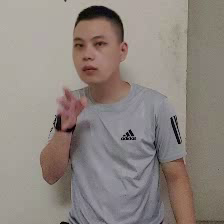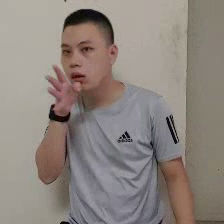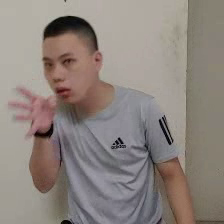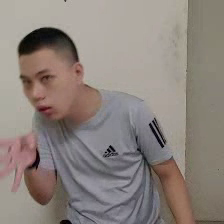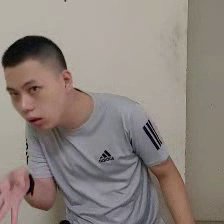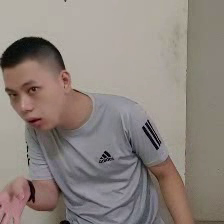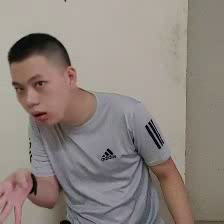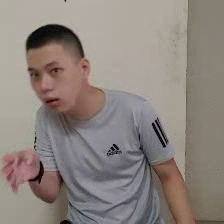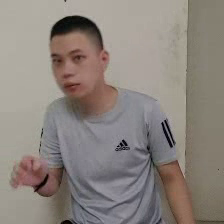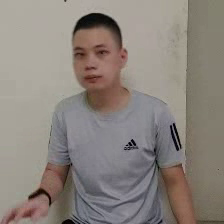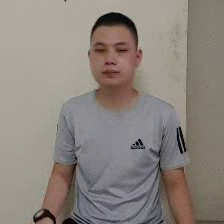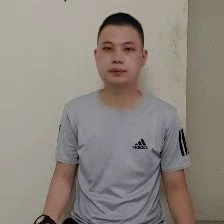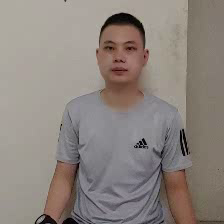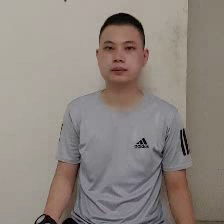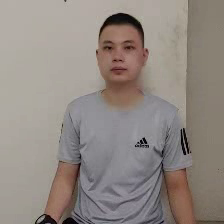Nôn ói